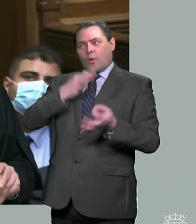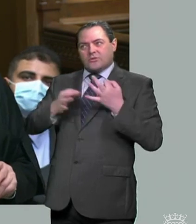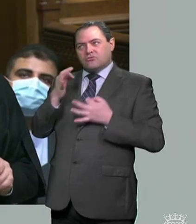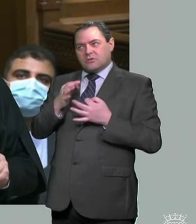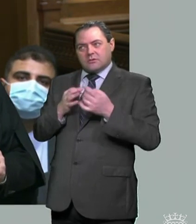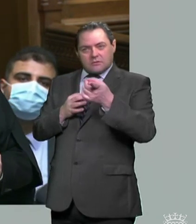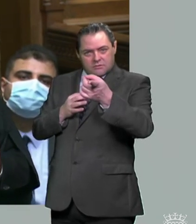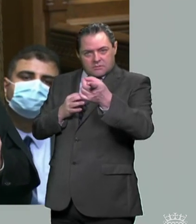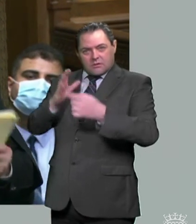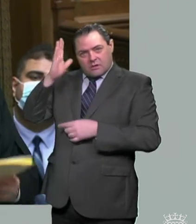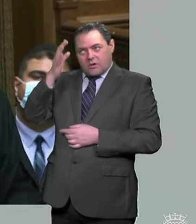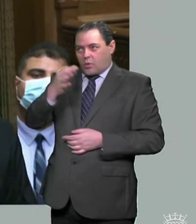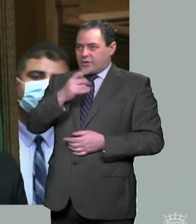I call Dame Caroline Dinenage.